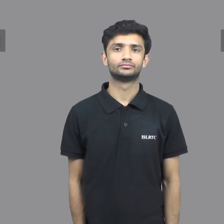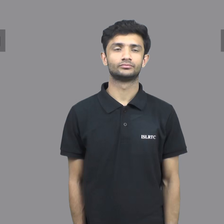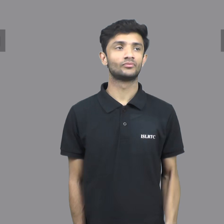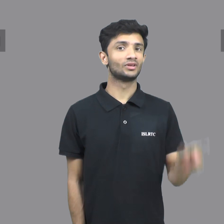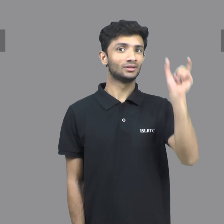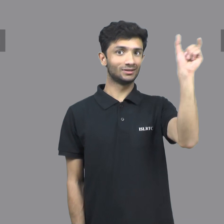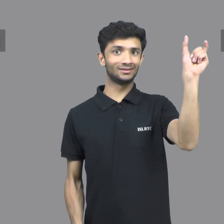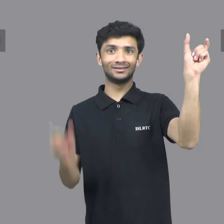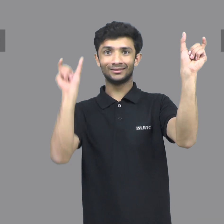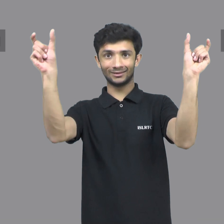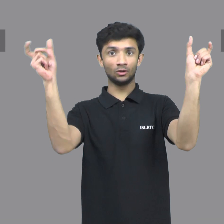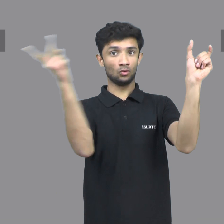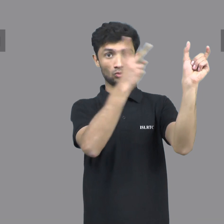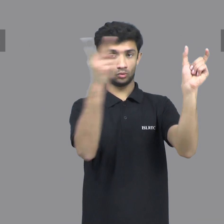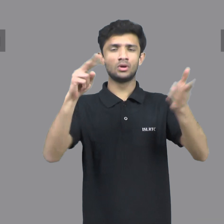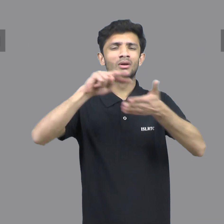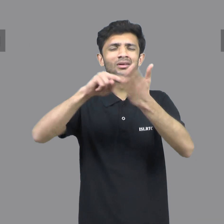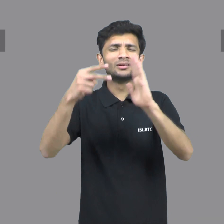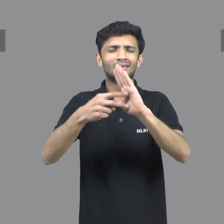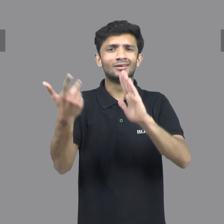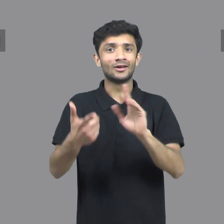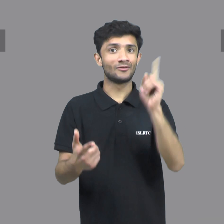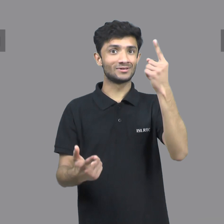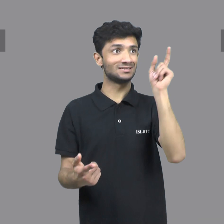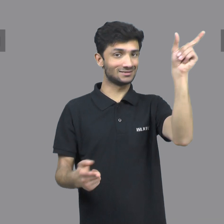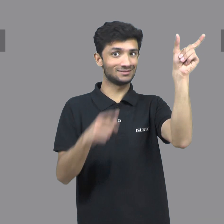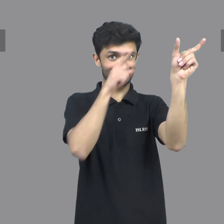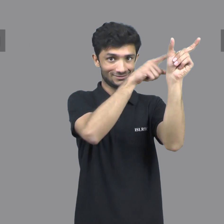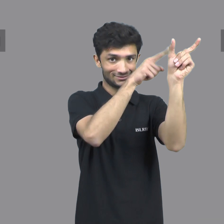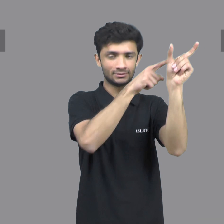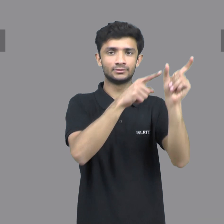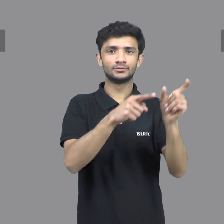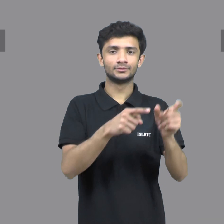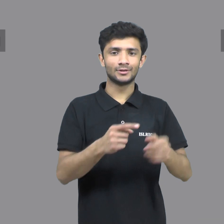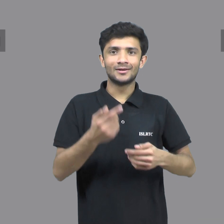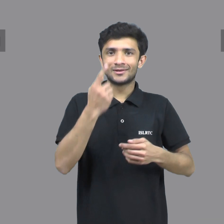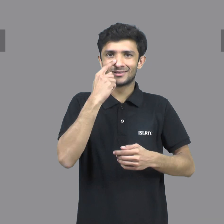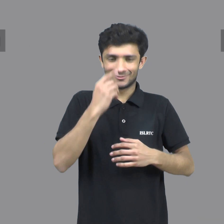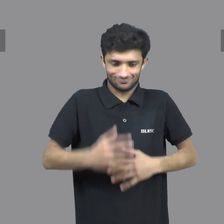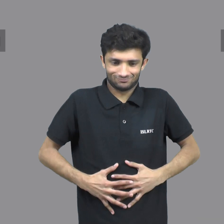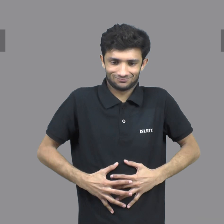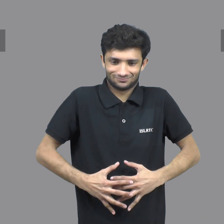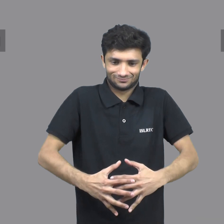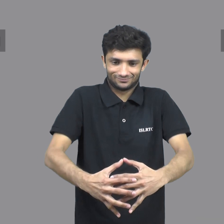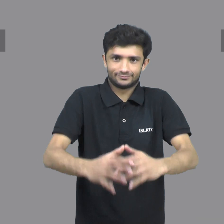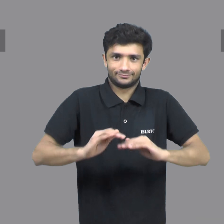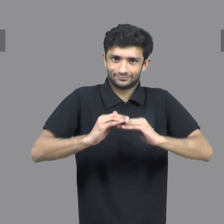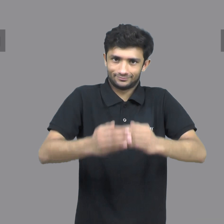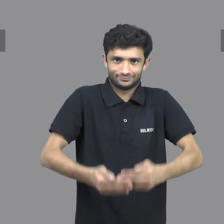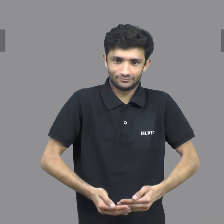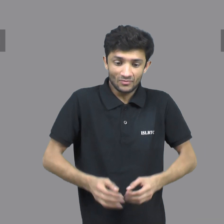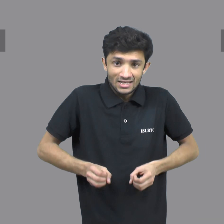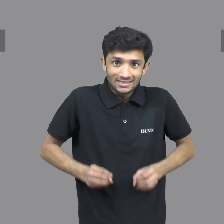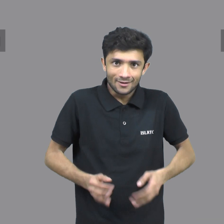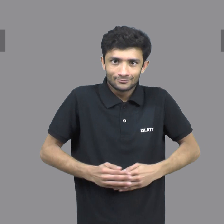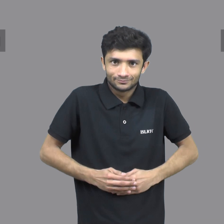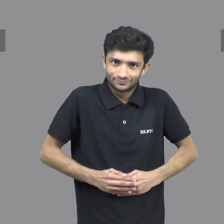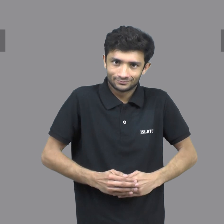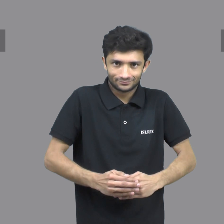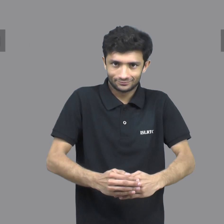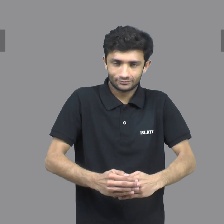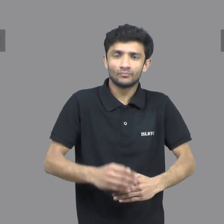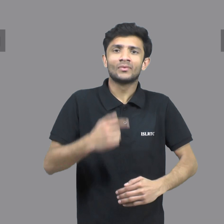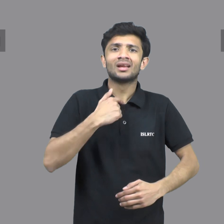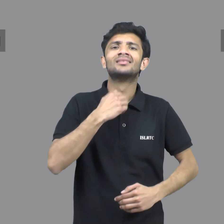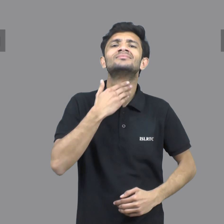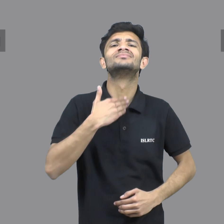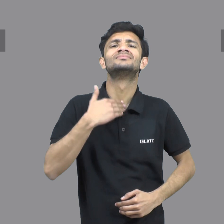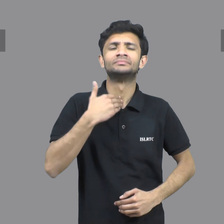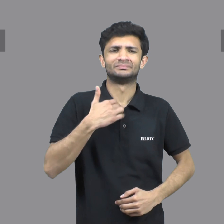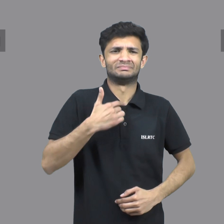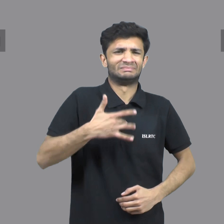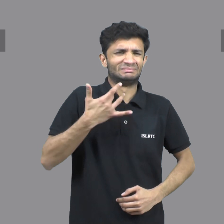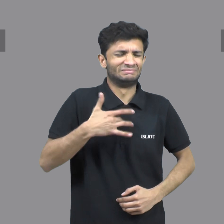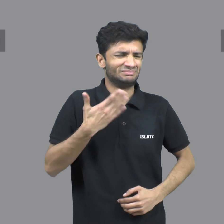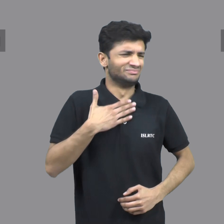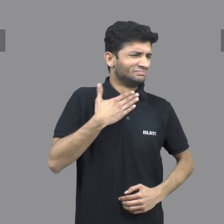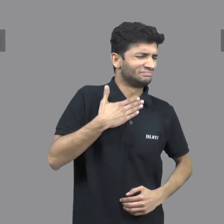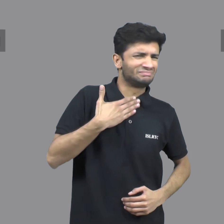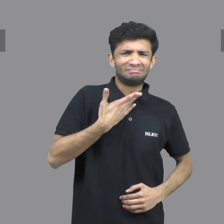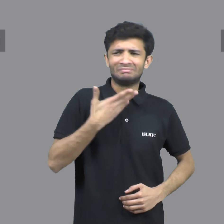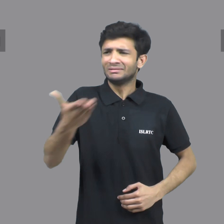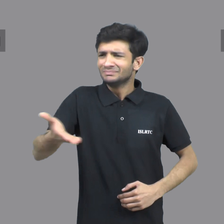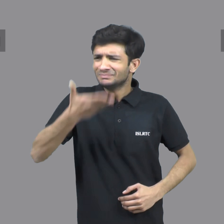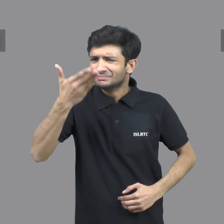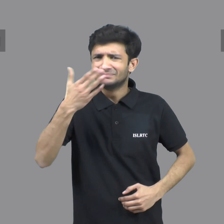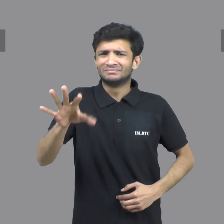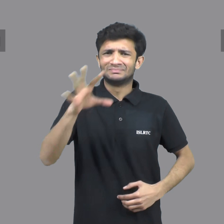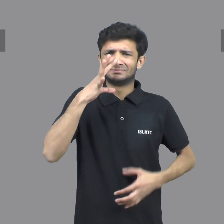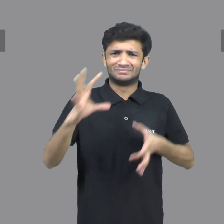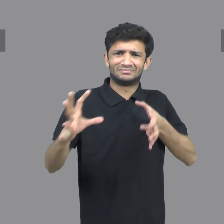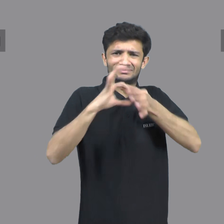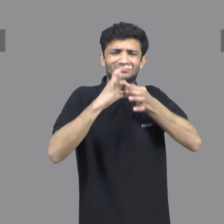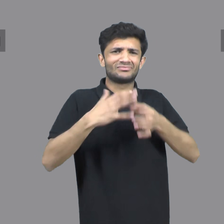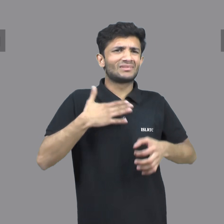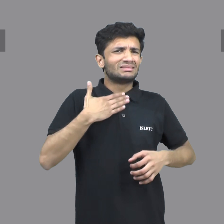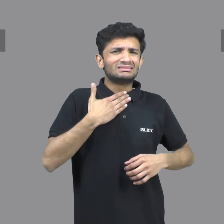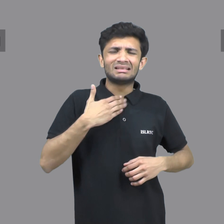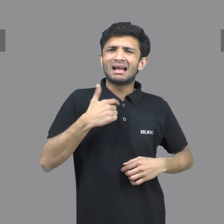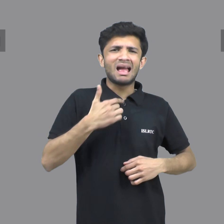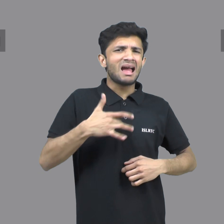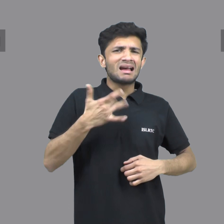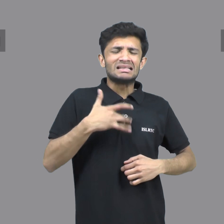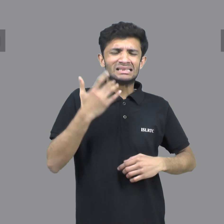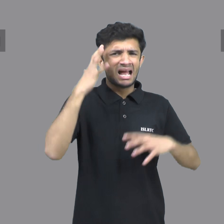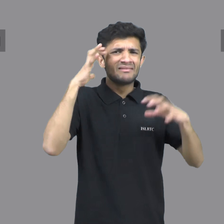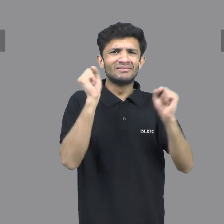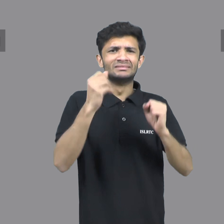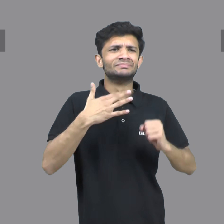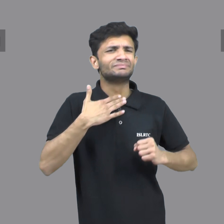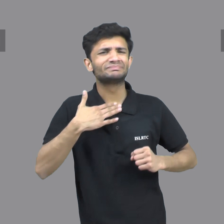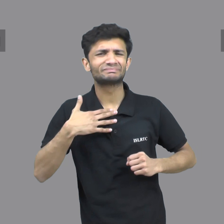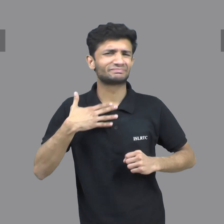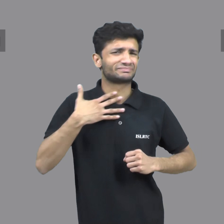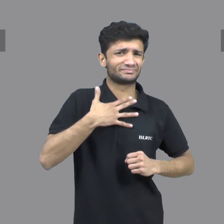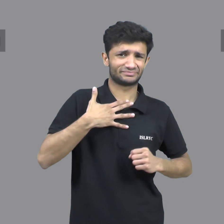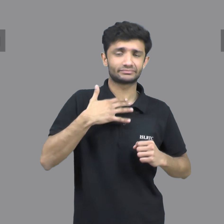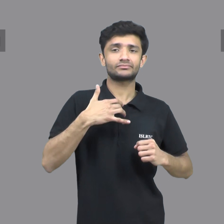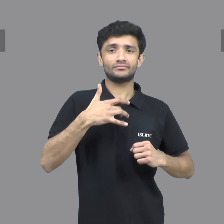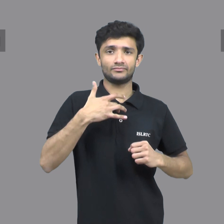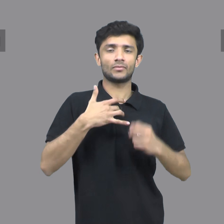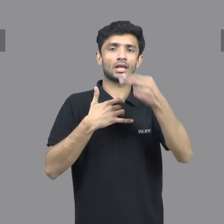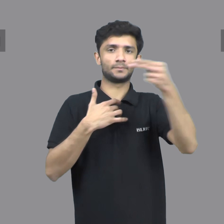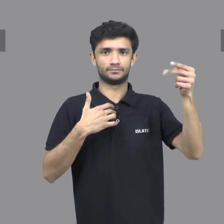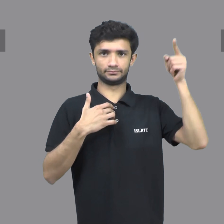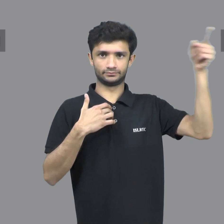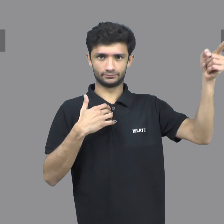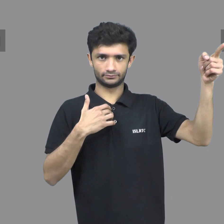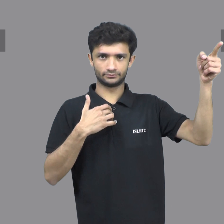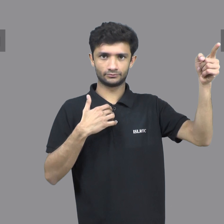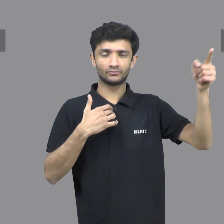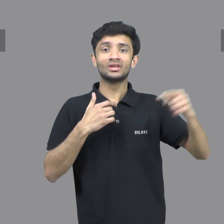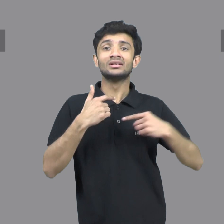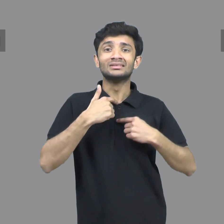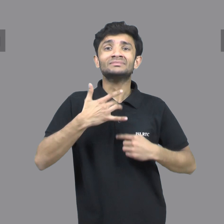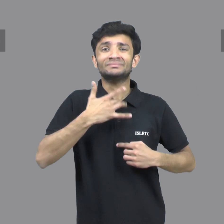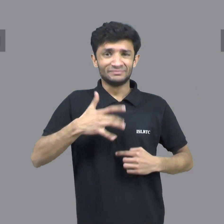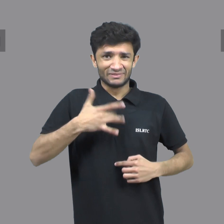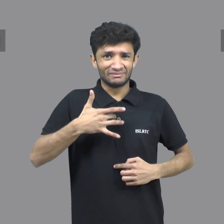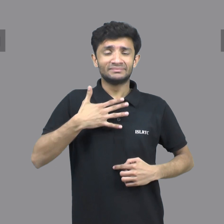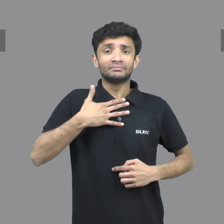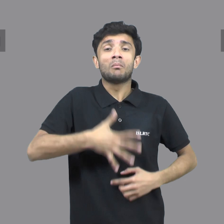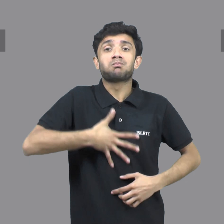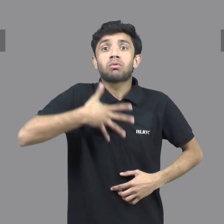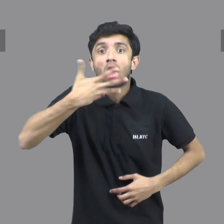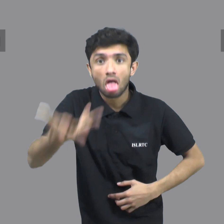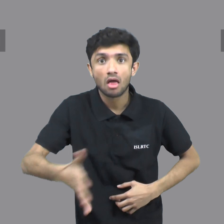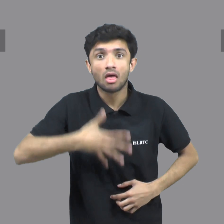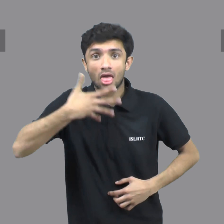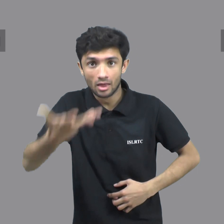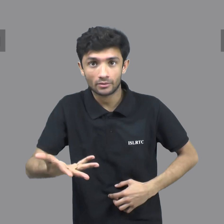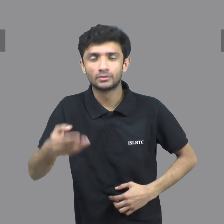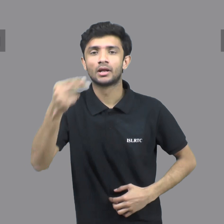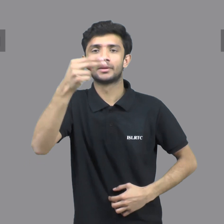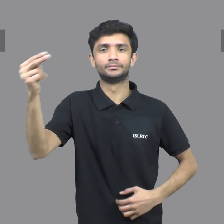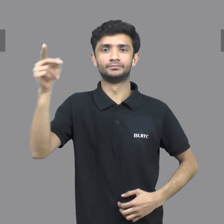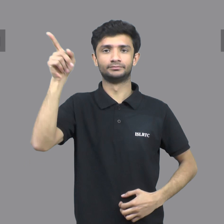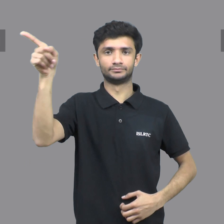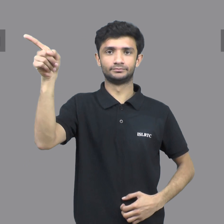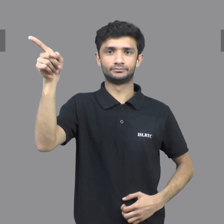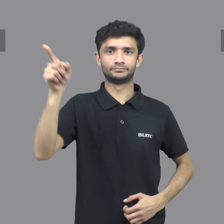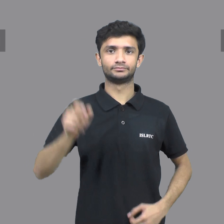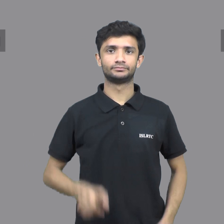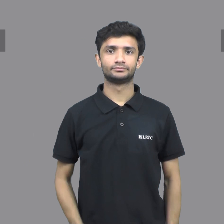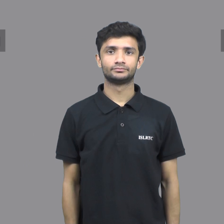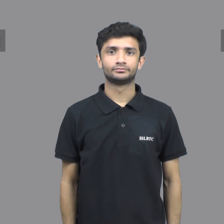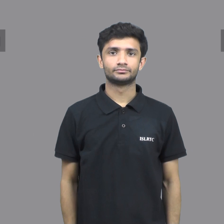Nausea and Vomiting